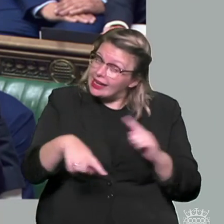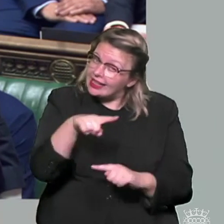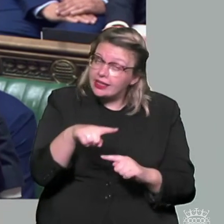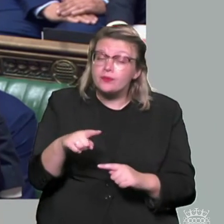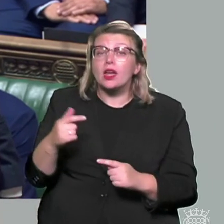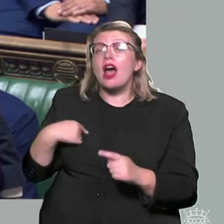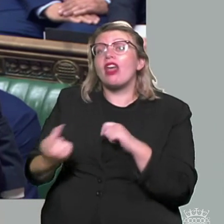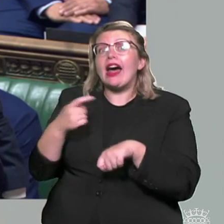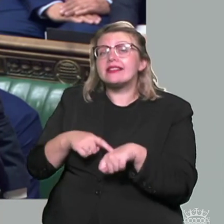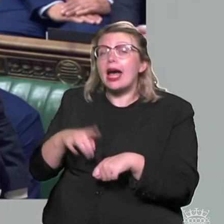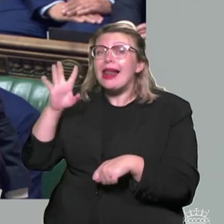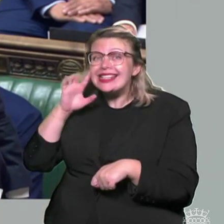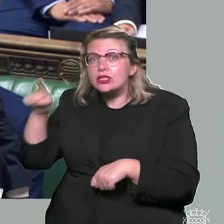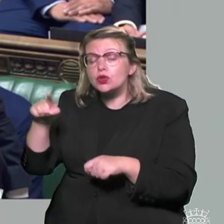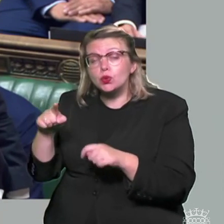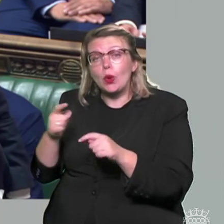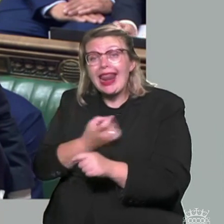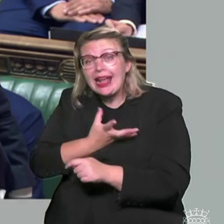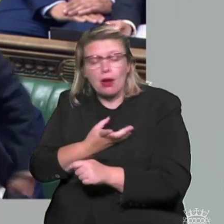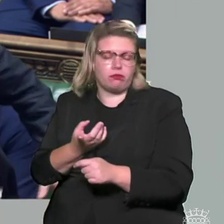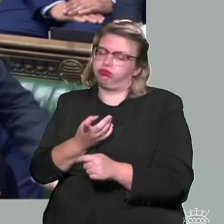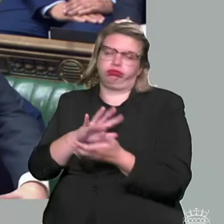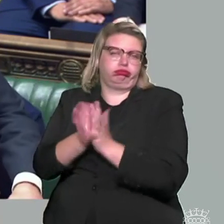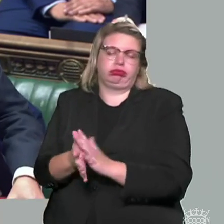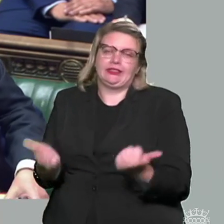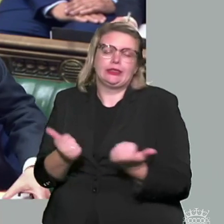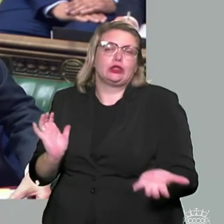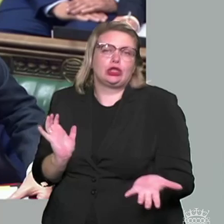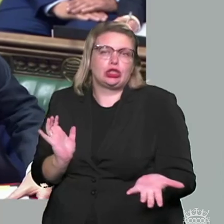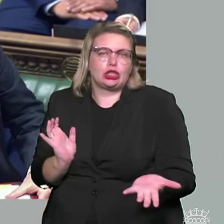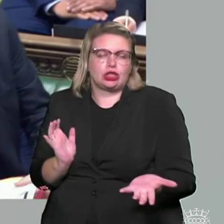If we had listened to him, it would not have been possible, and I do not think they will be listening to him either.